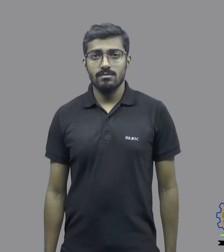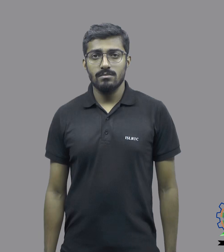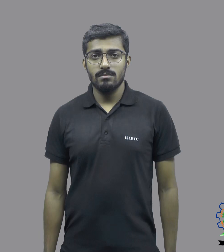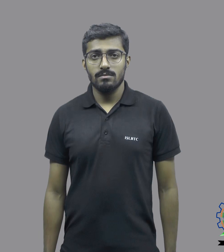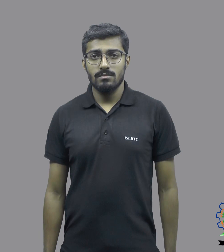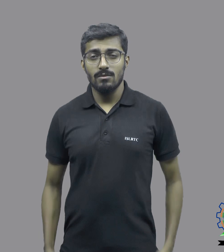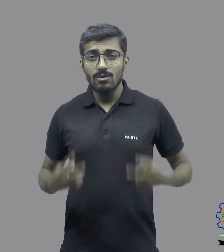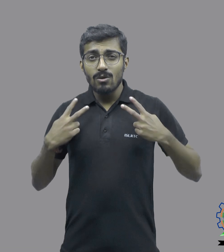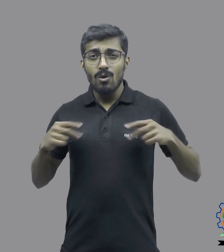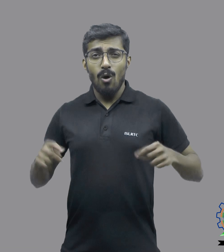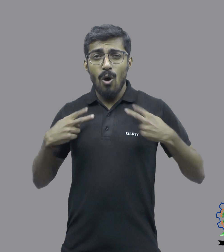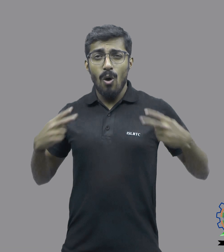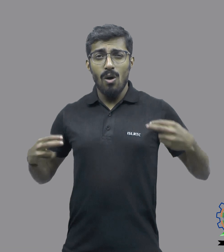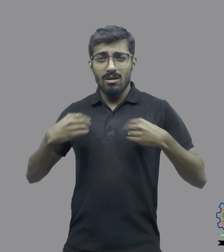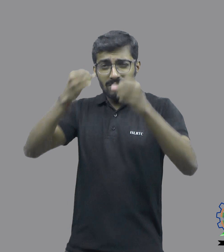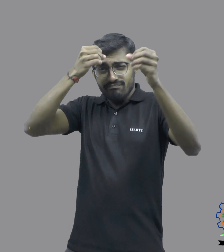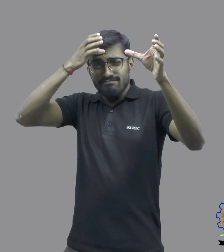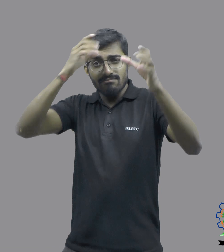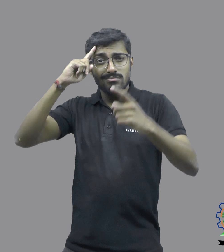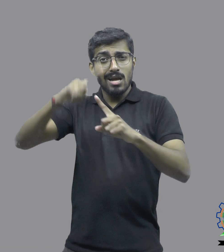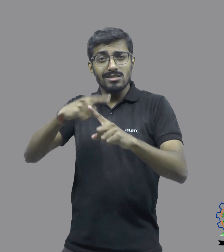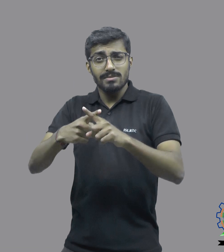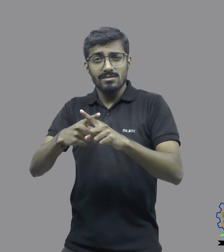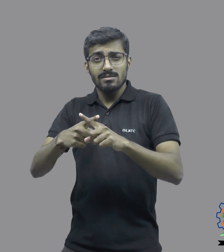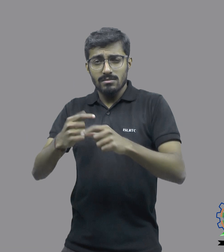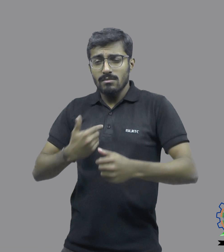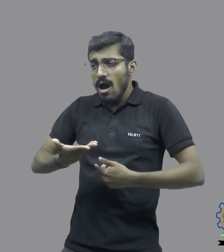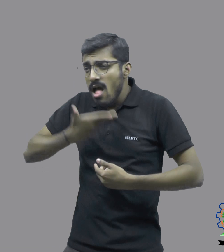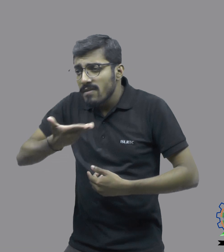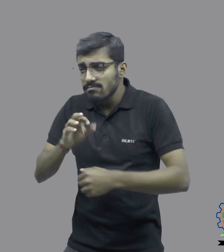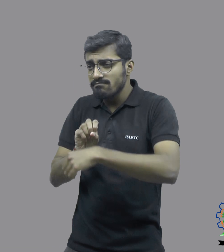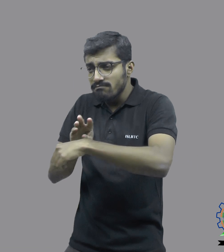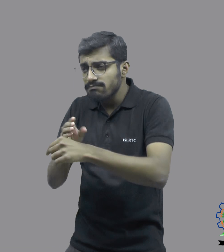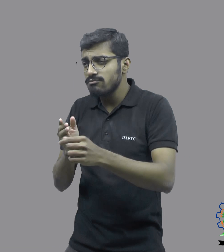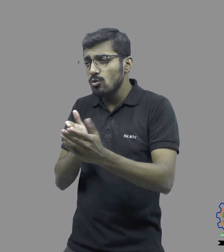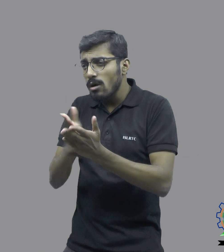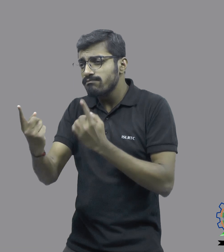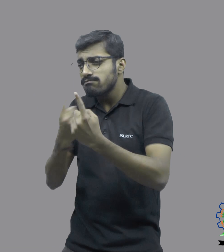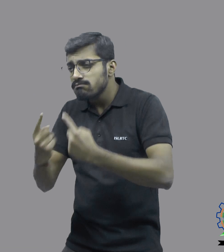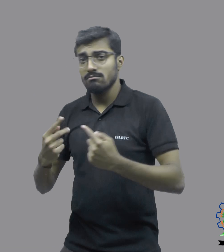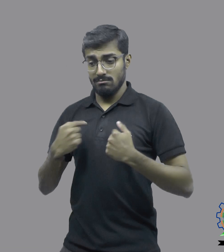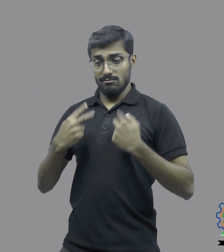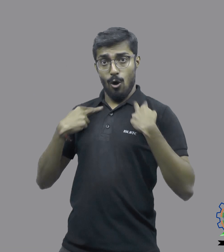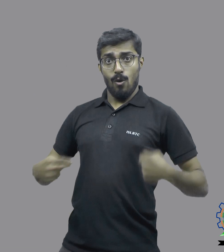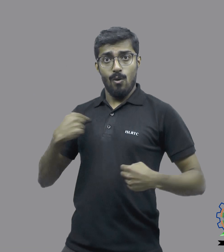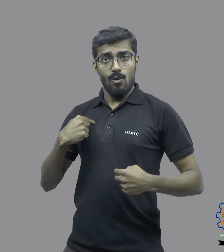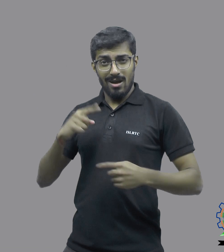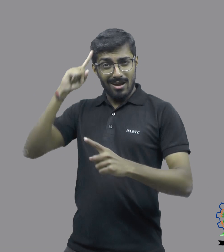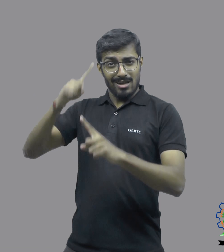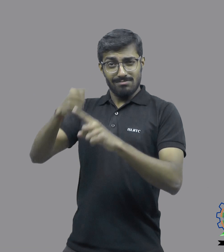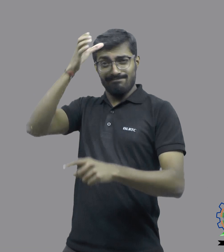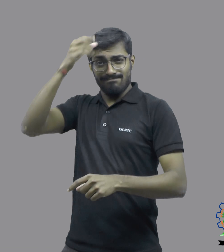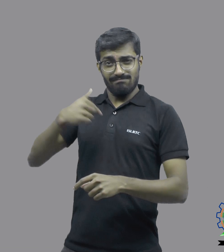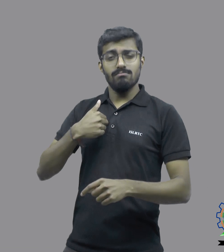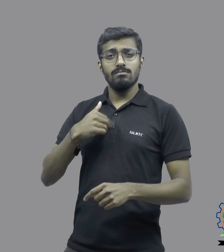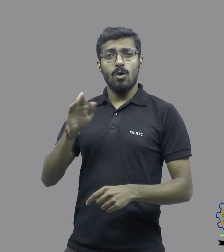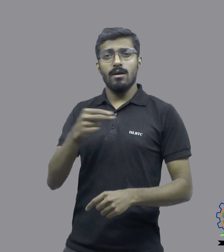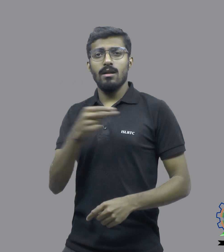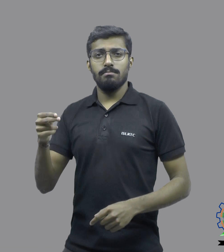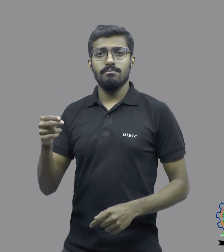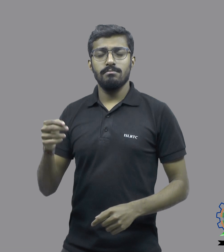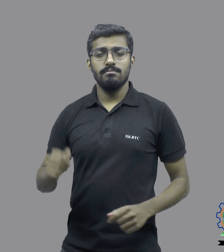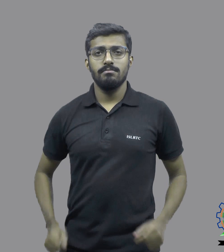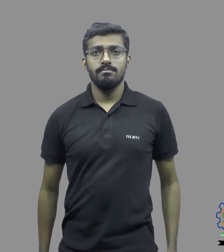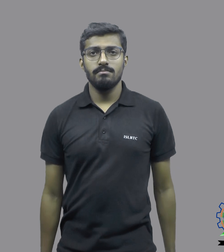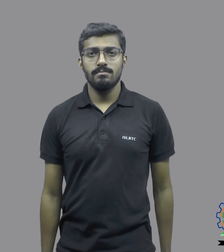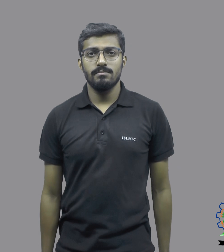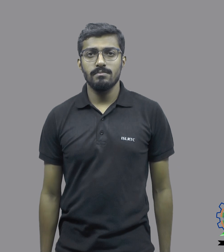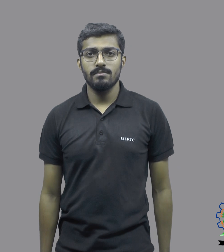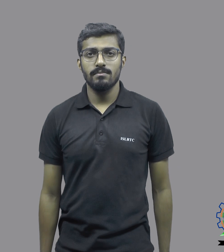Counsel